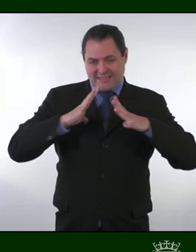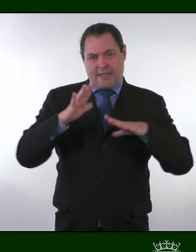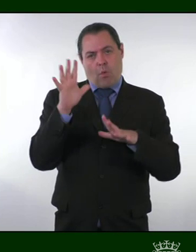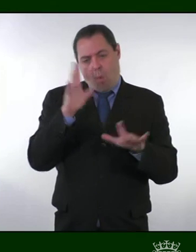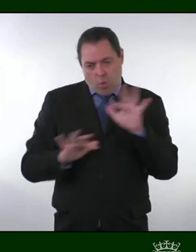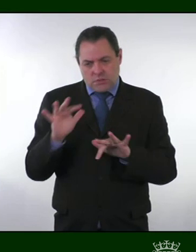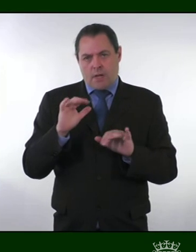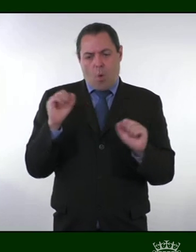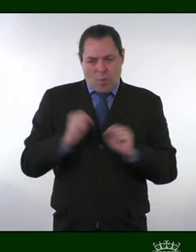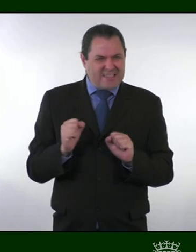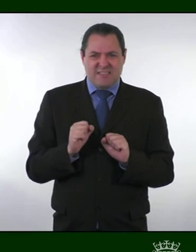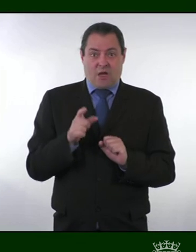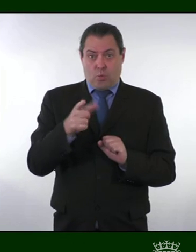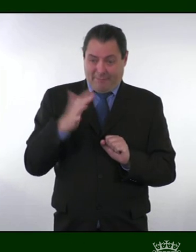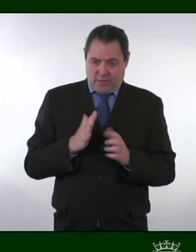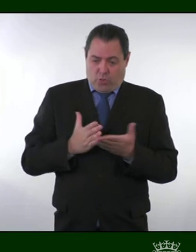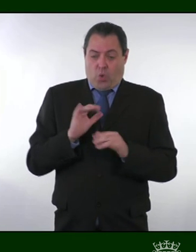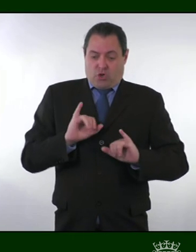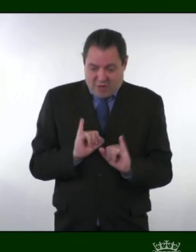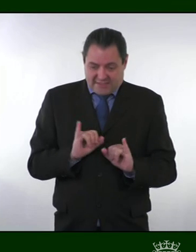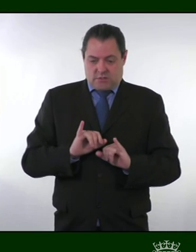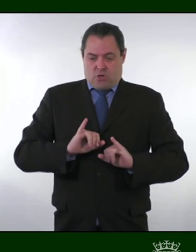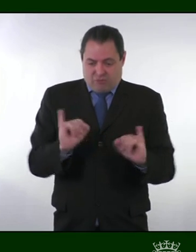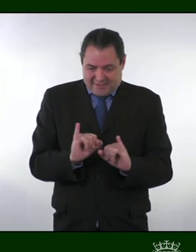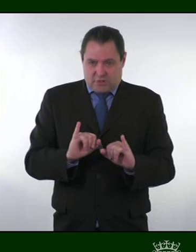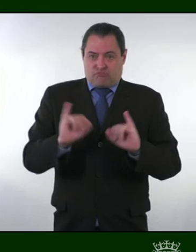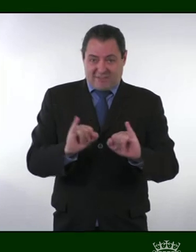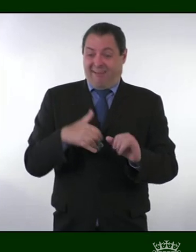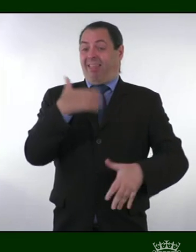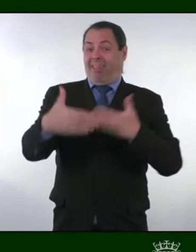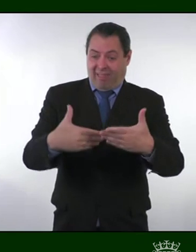Instead, they have lurched from crisis to crisis, U-turn to U-turn.